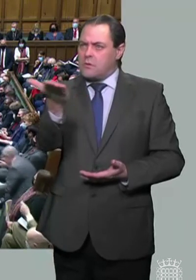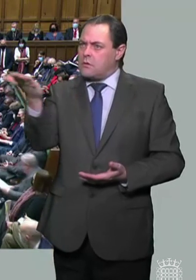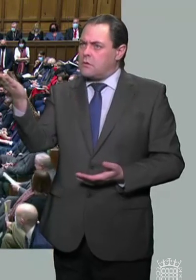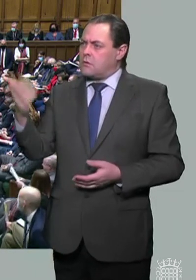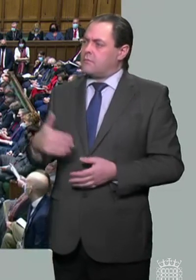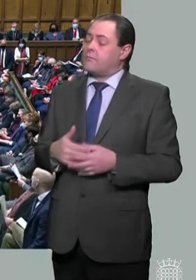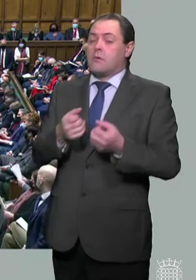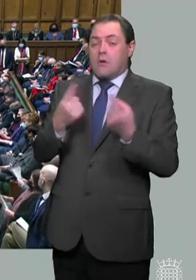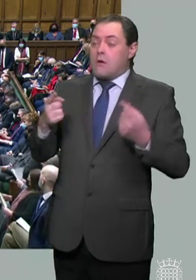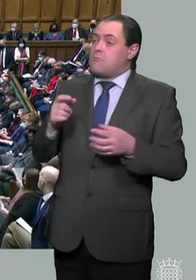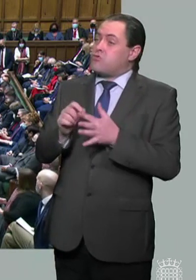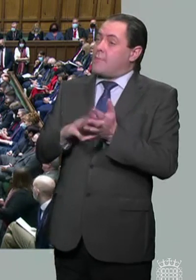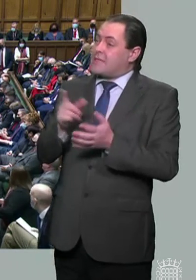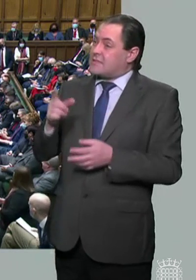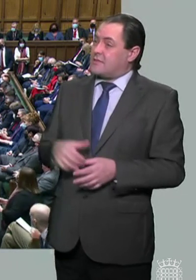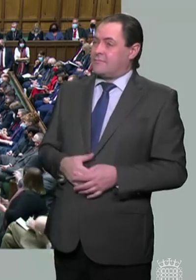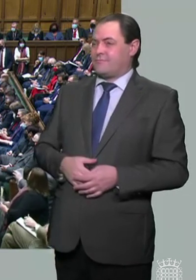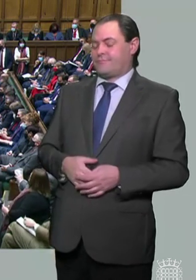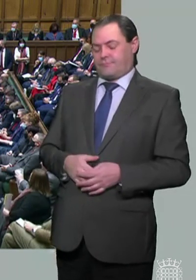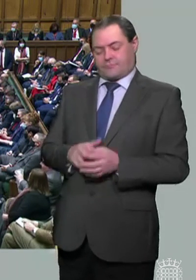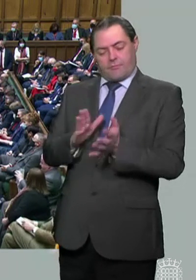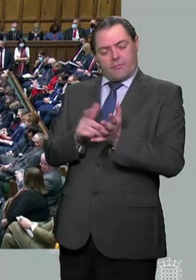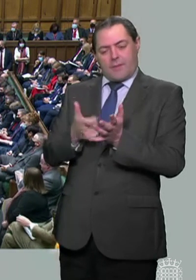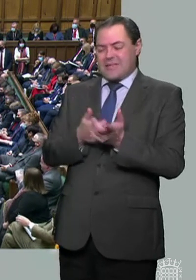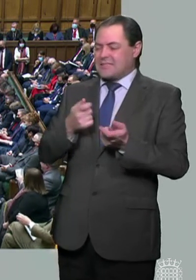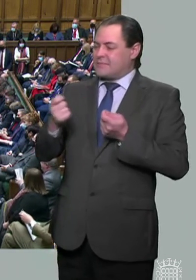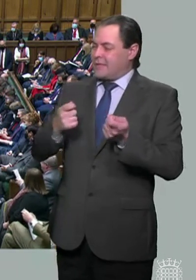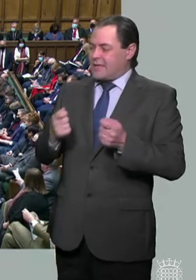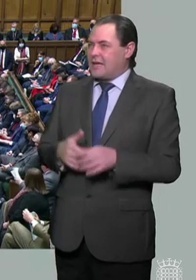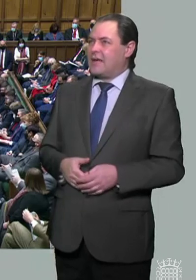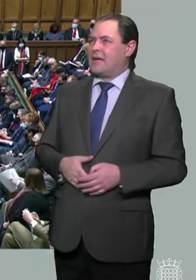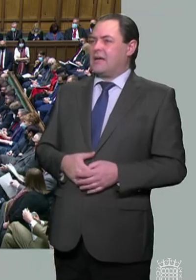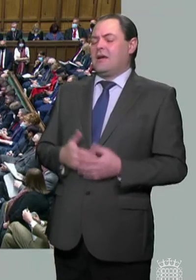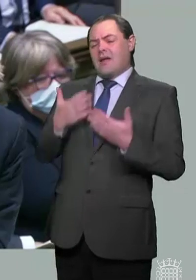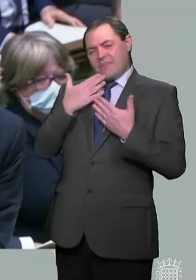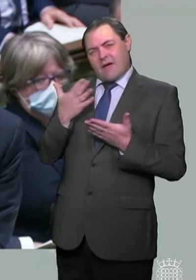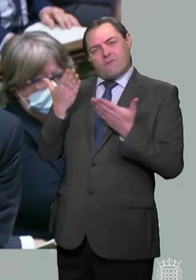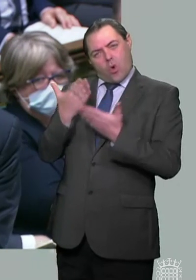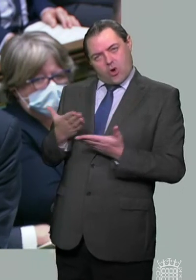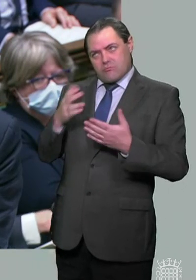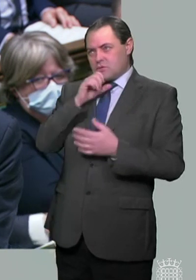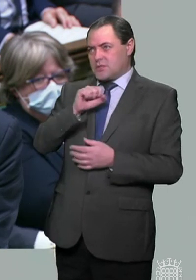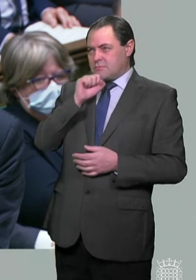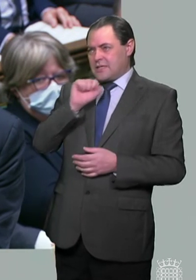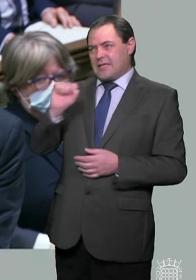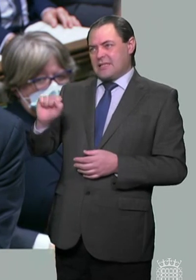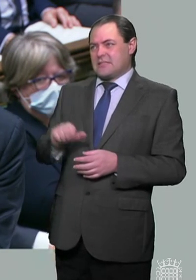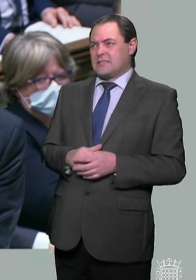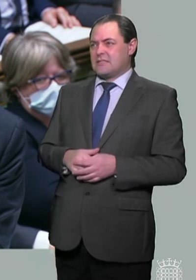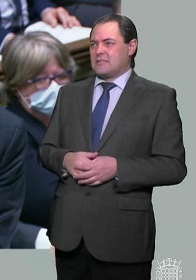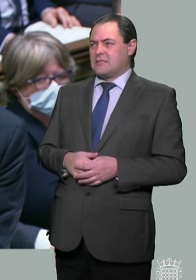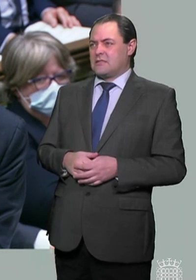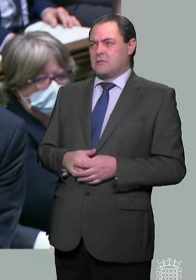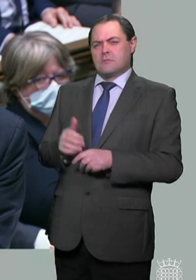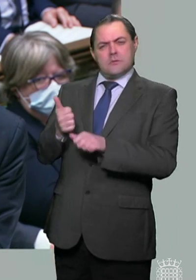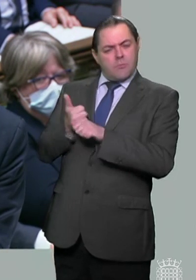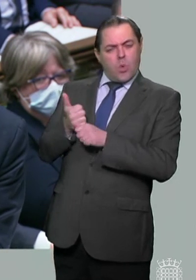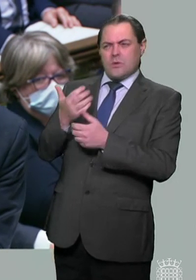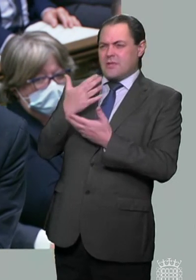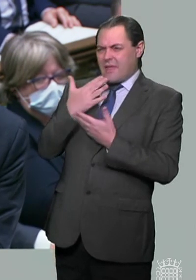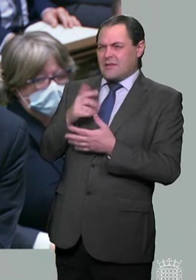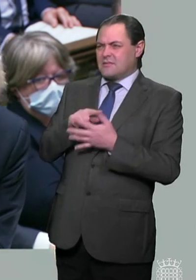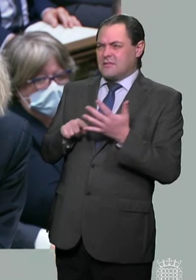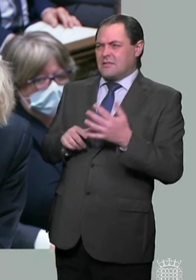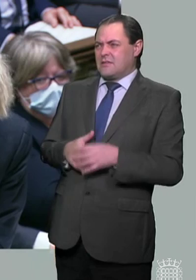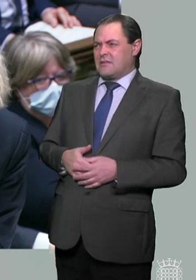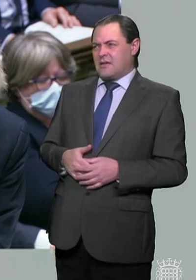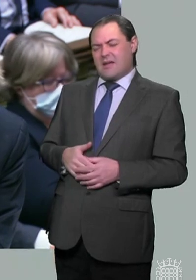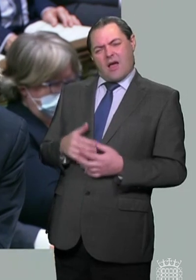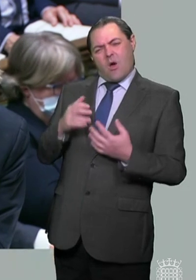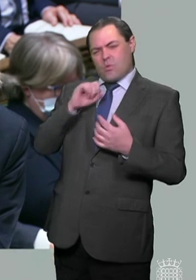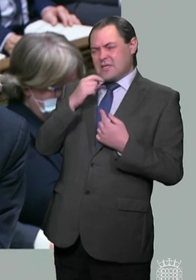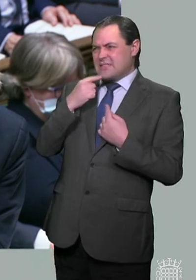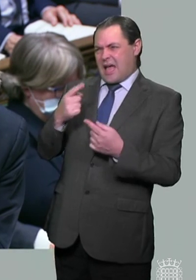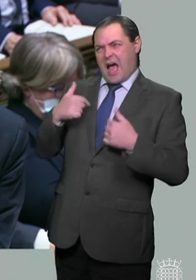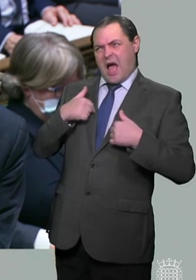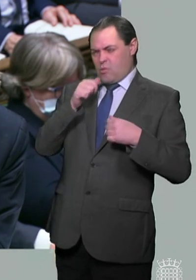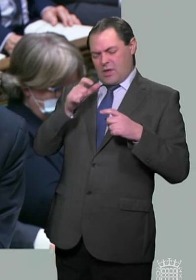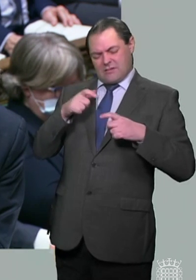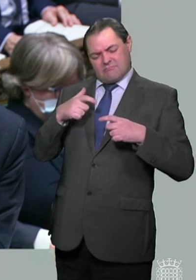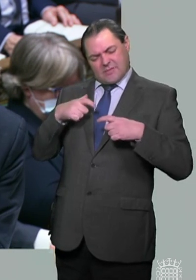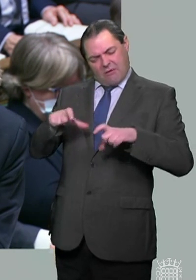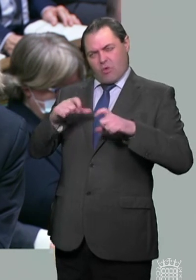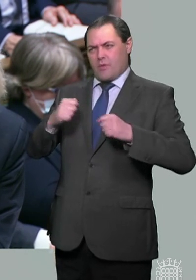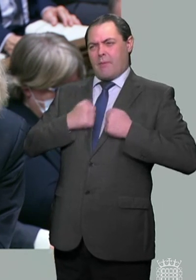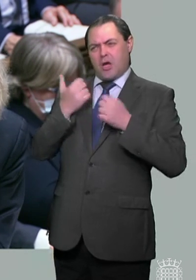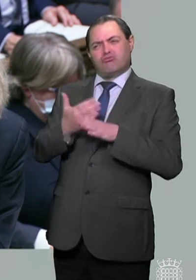I thank the right honourable Gentleman for his vote of confidence, but I can tell him that I am going to get on with the job.